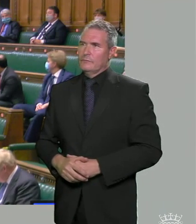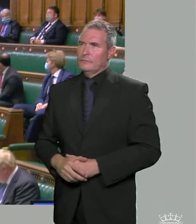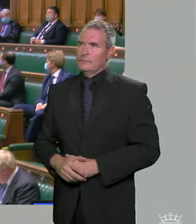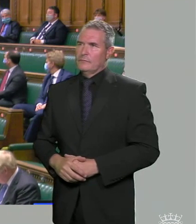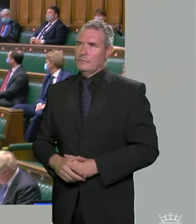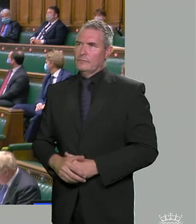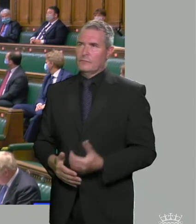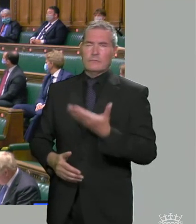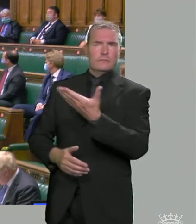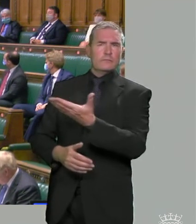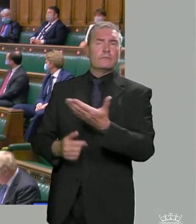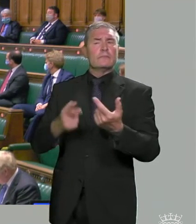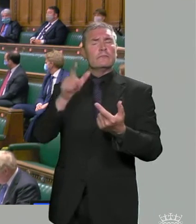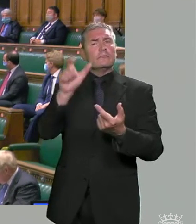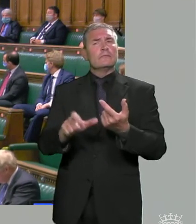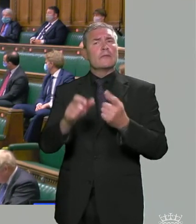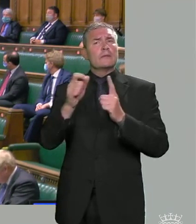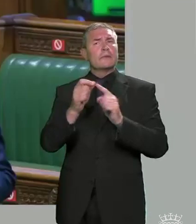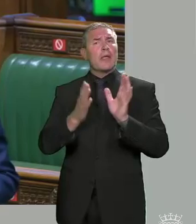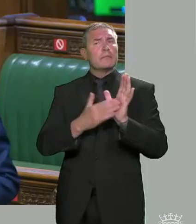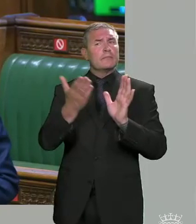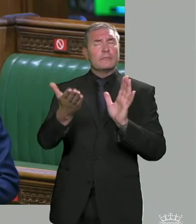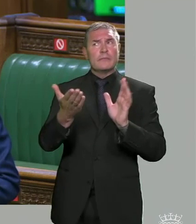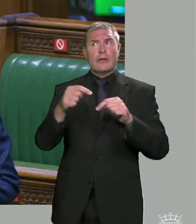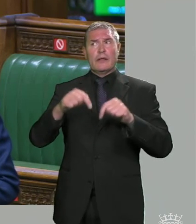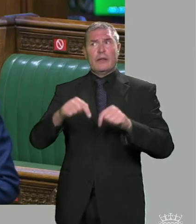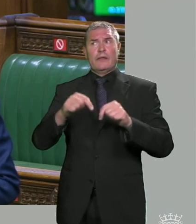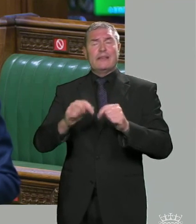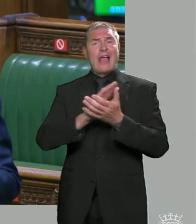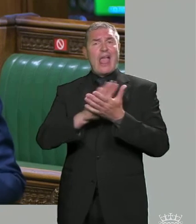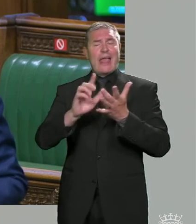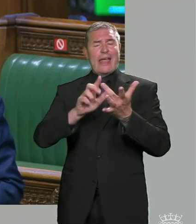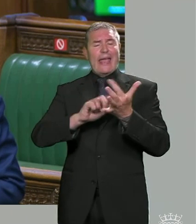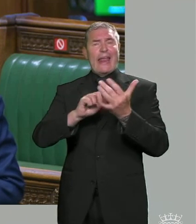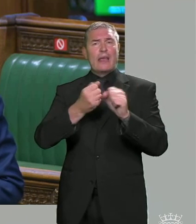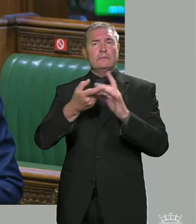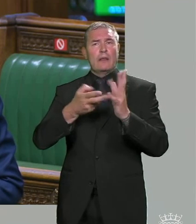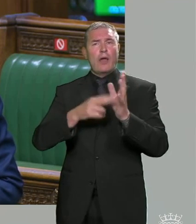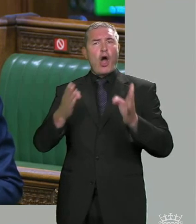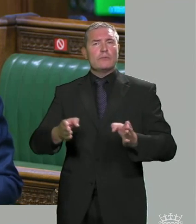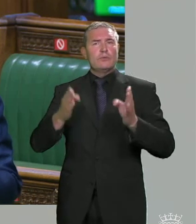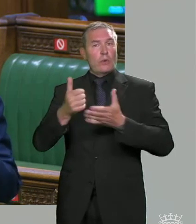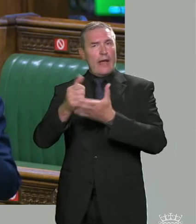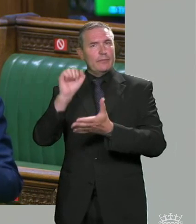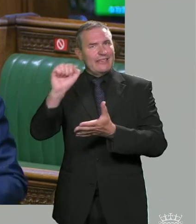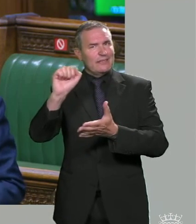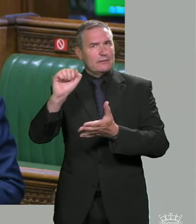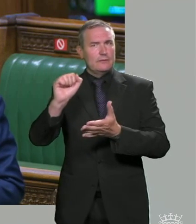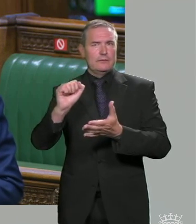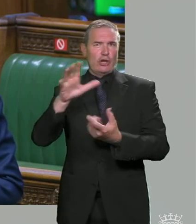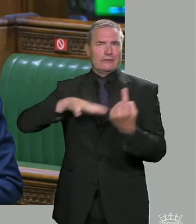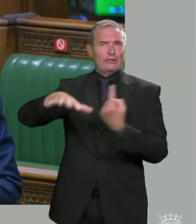David SimmondsDoes my right honourable Friend agree that the rebuild of Hillingdon Hospital will be of great benefit to his constituents and mine?